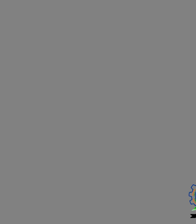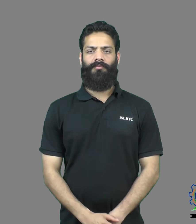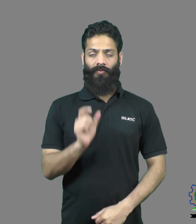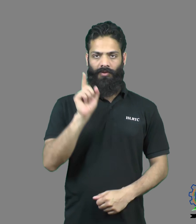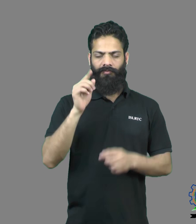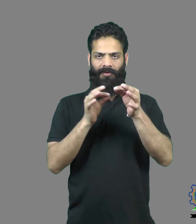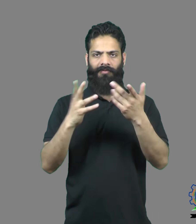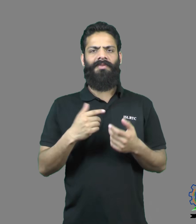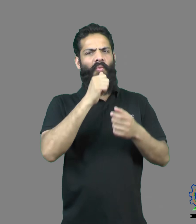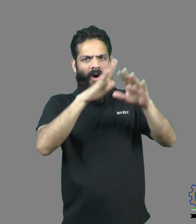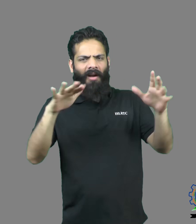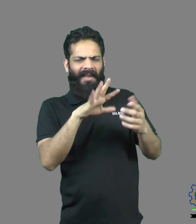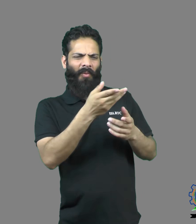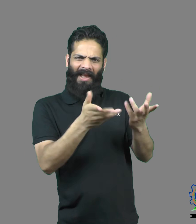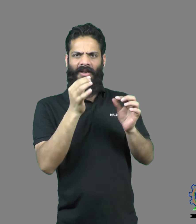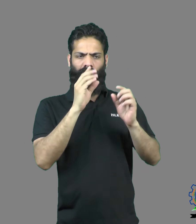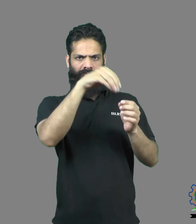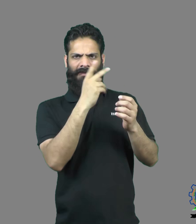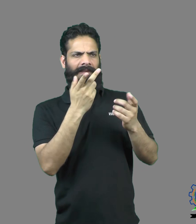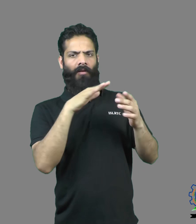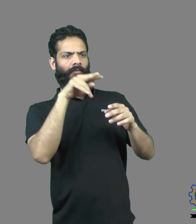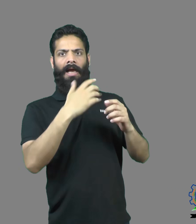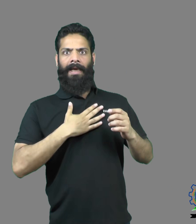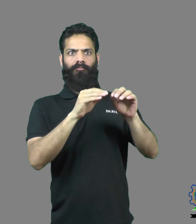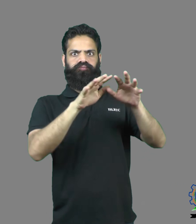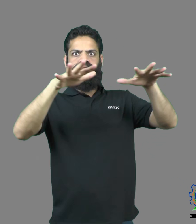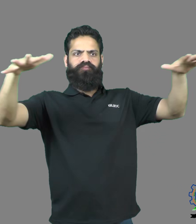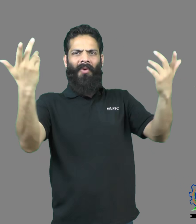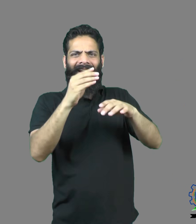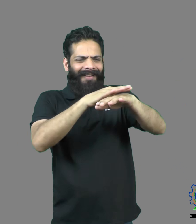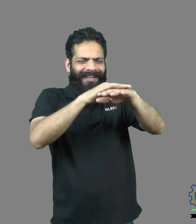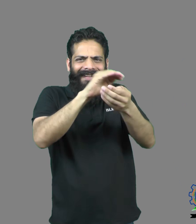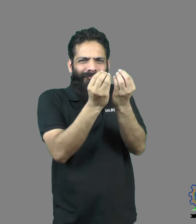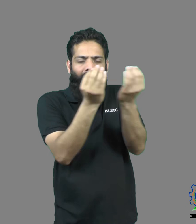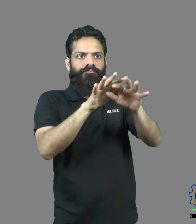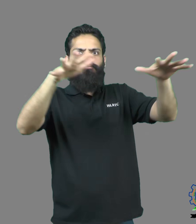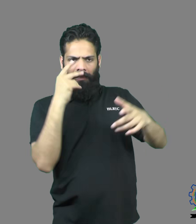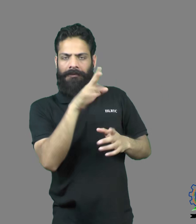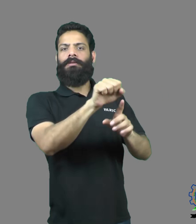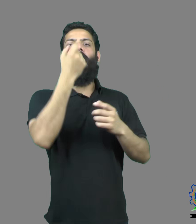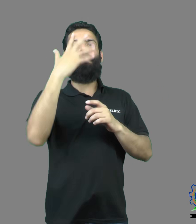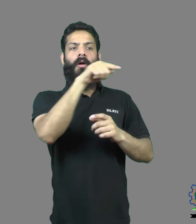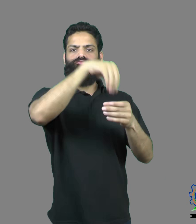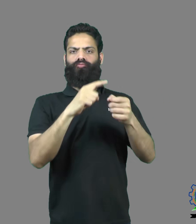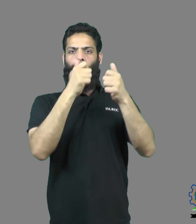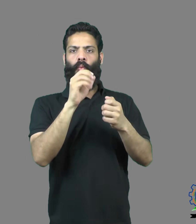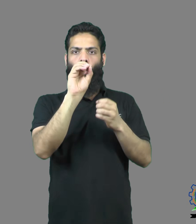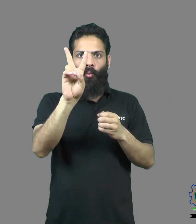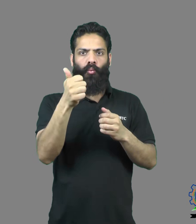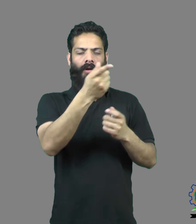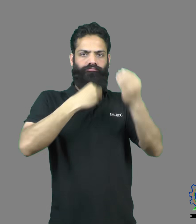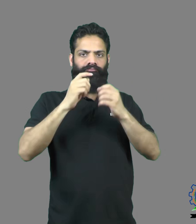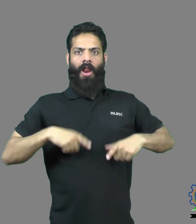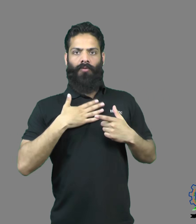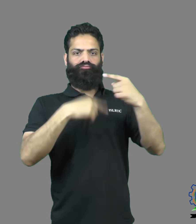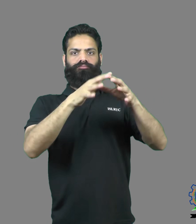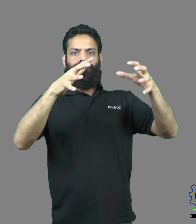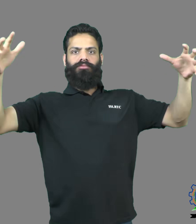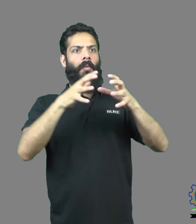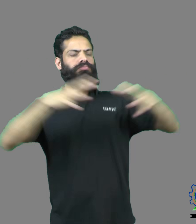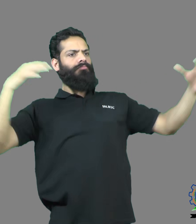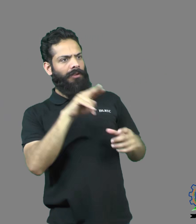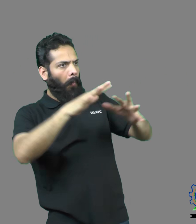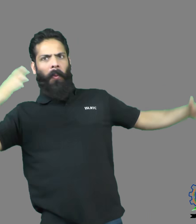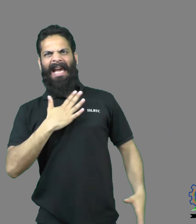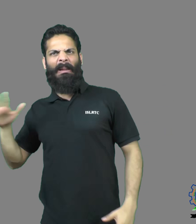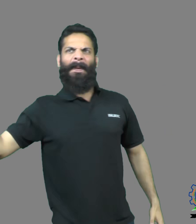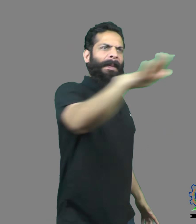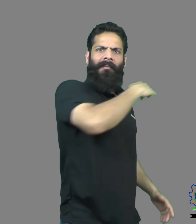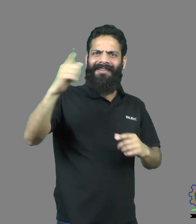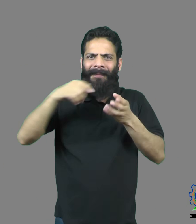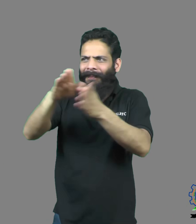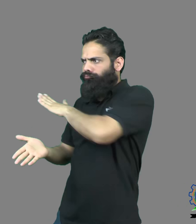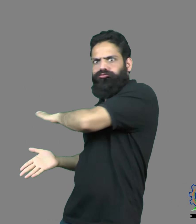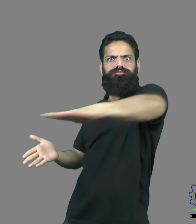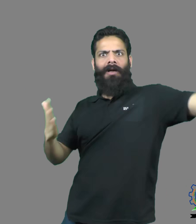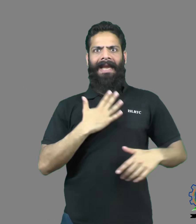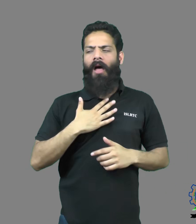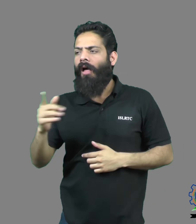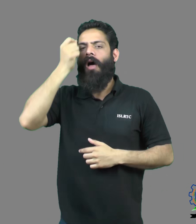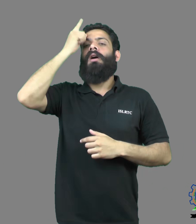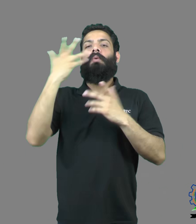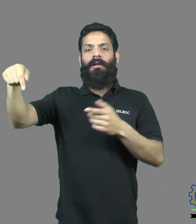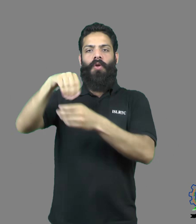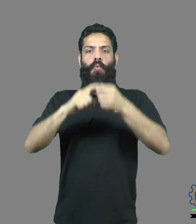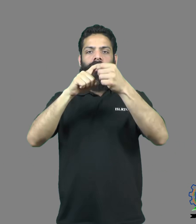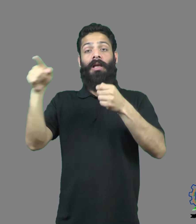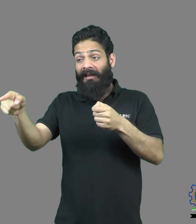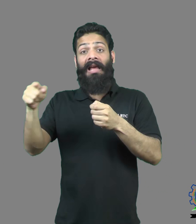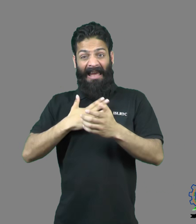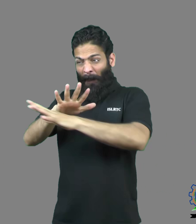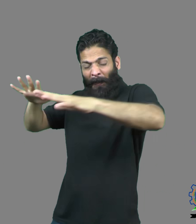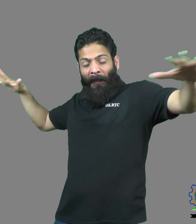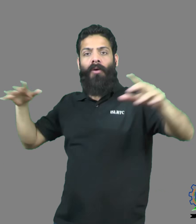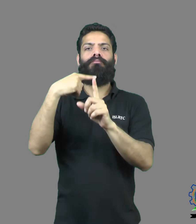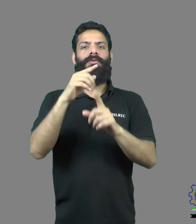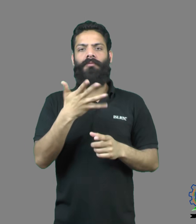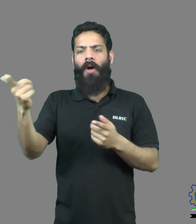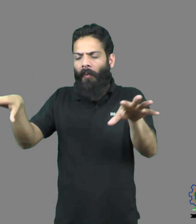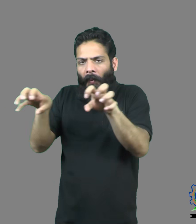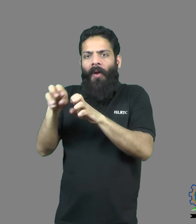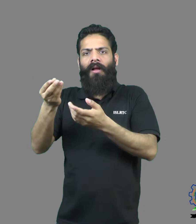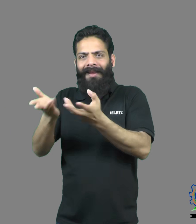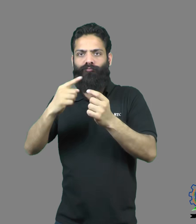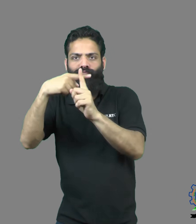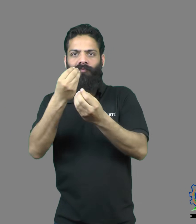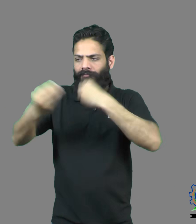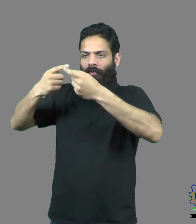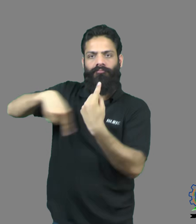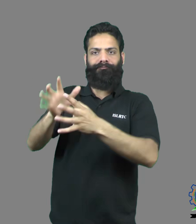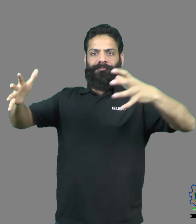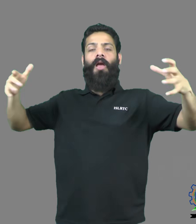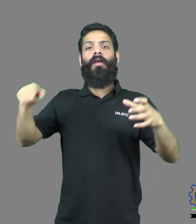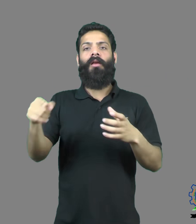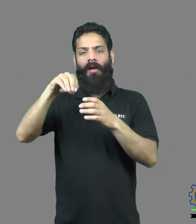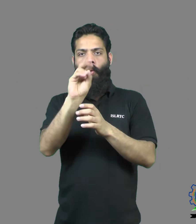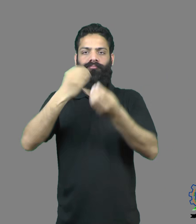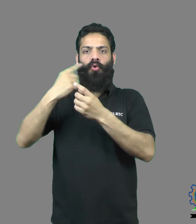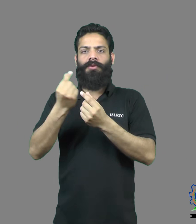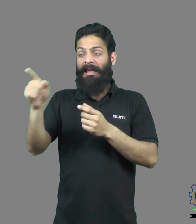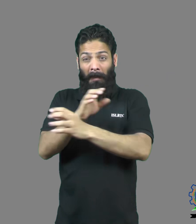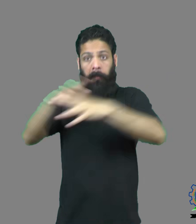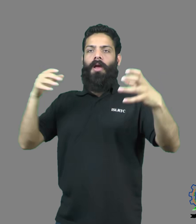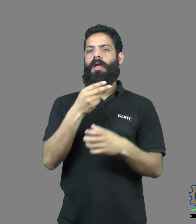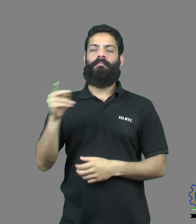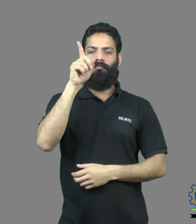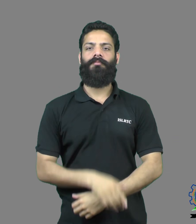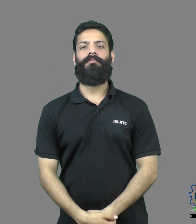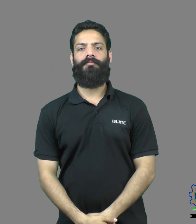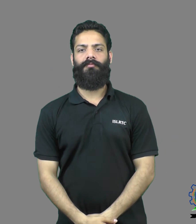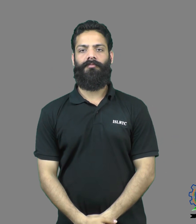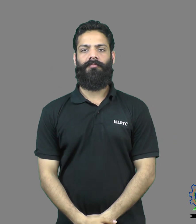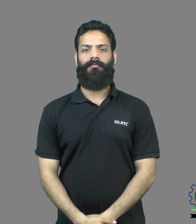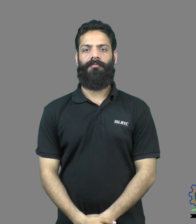Algal bloom